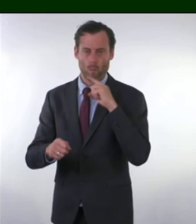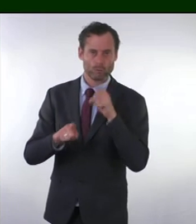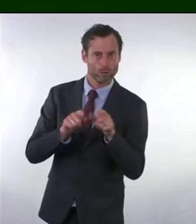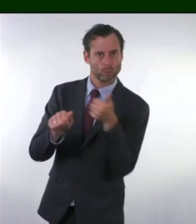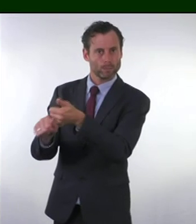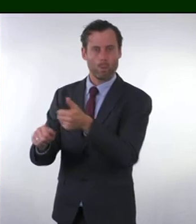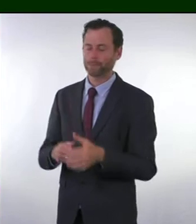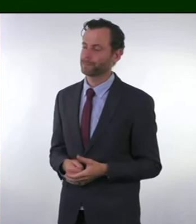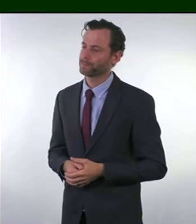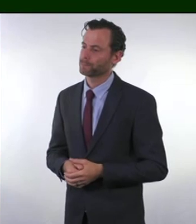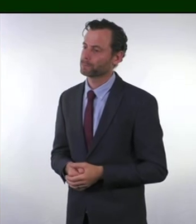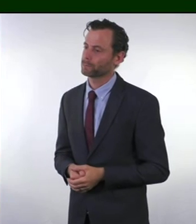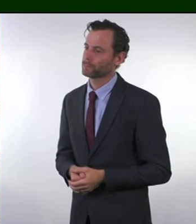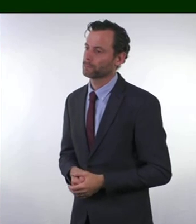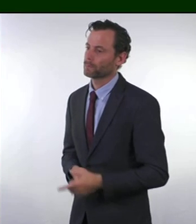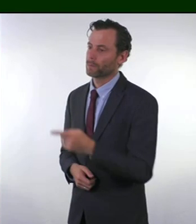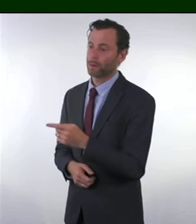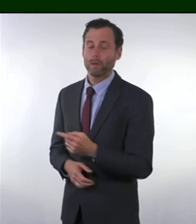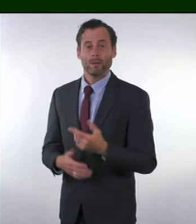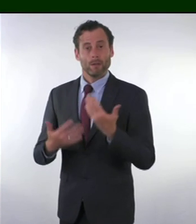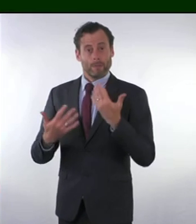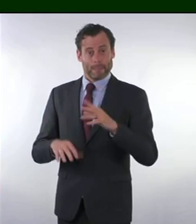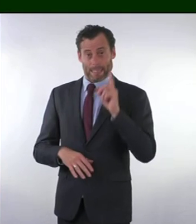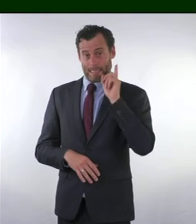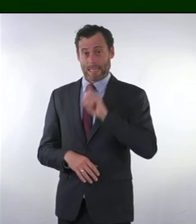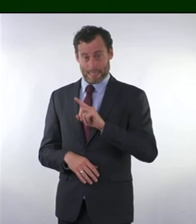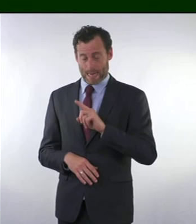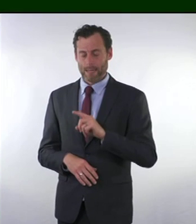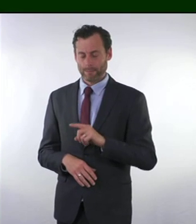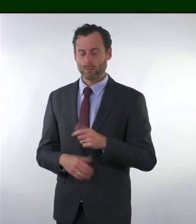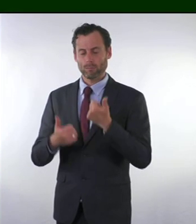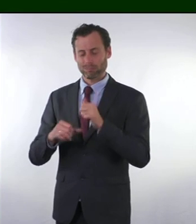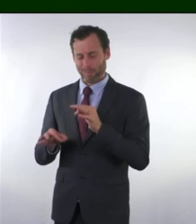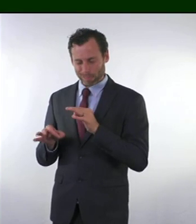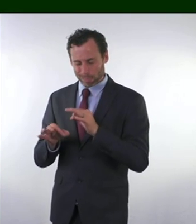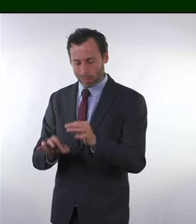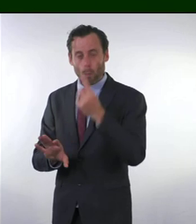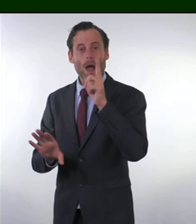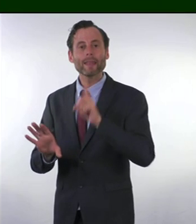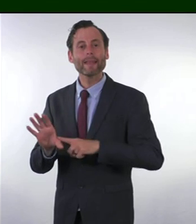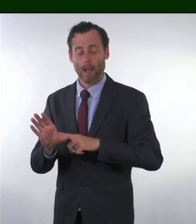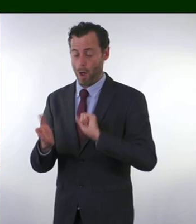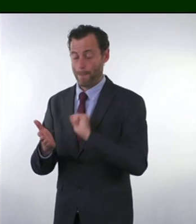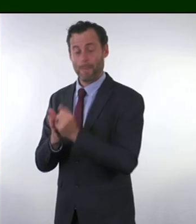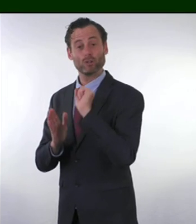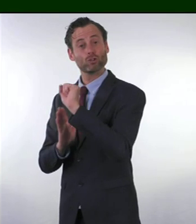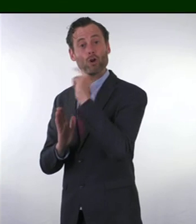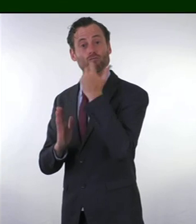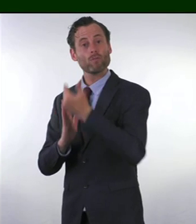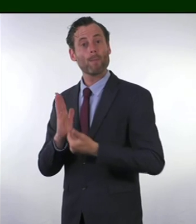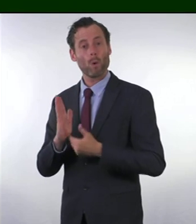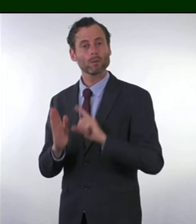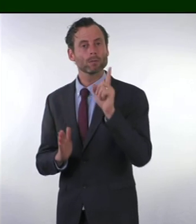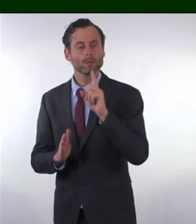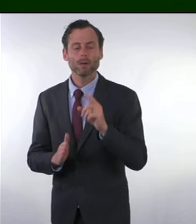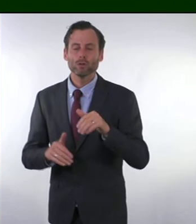Yesterday, after a delay of more than a year, the Government published their response to their call for evidence regarding violence and abuse against shopworkers.